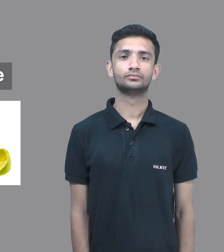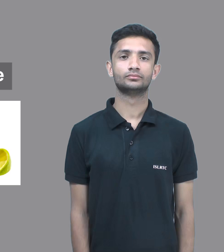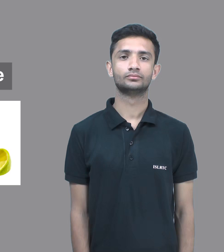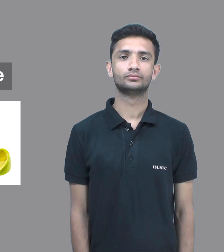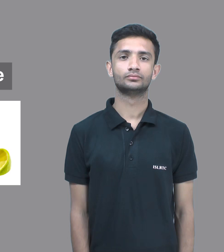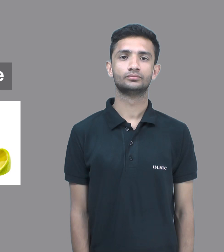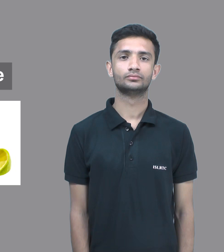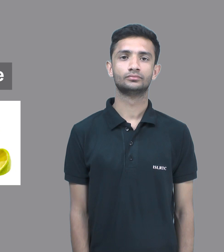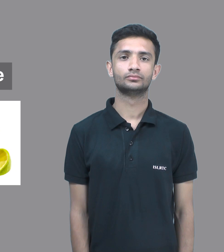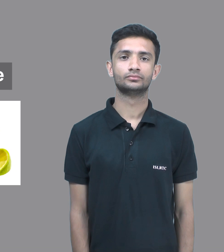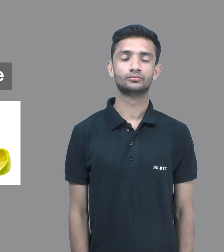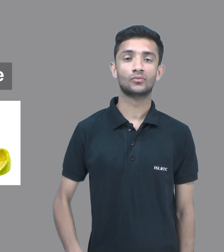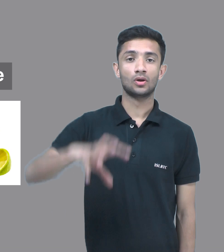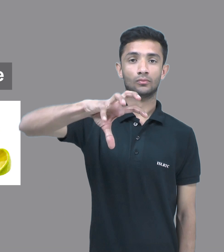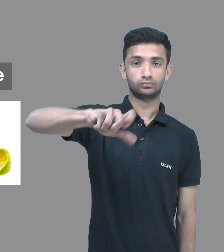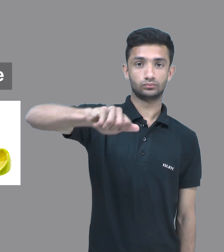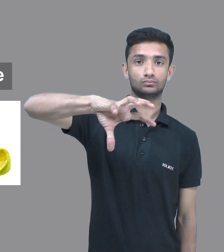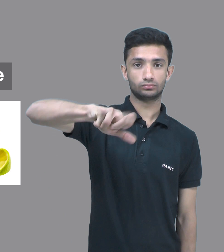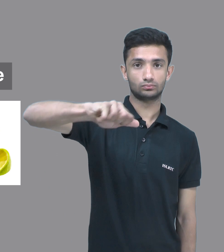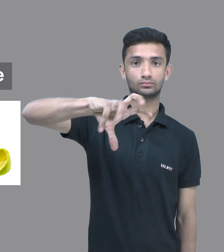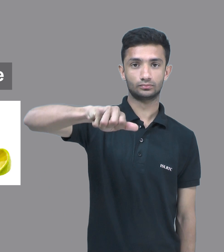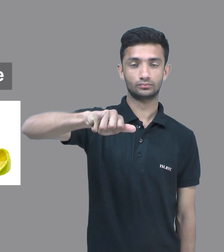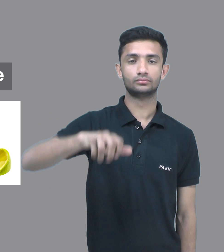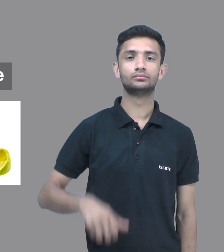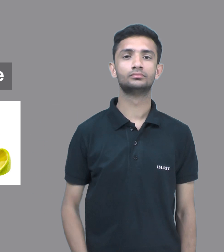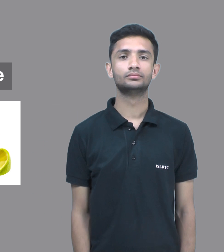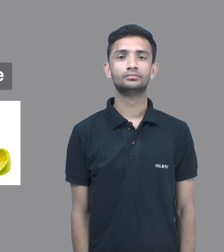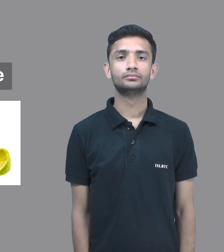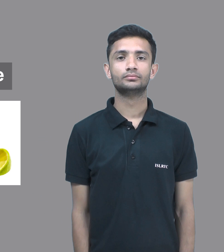Sweet Lime